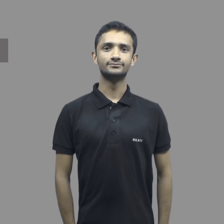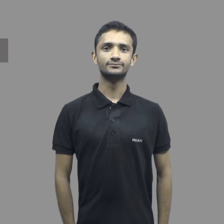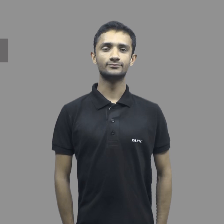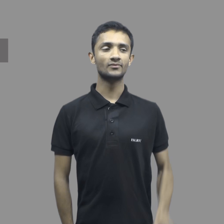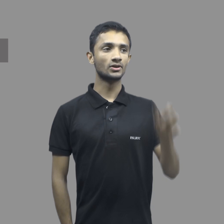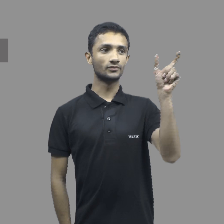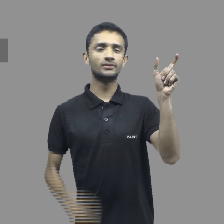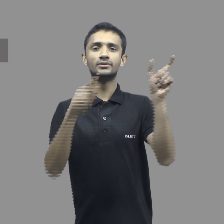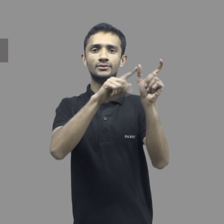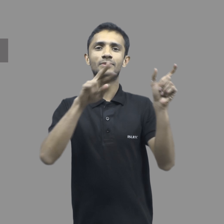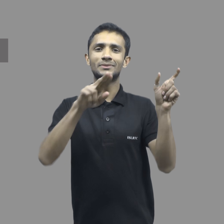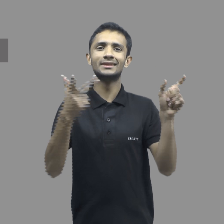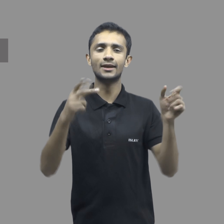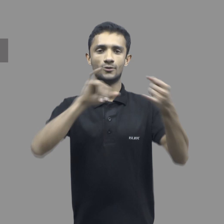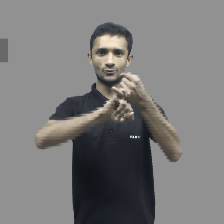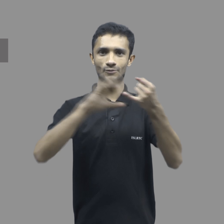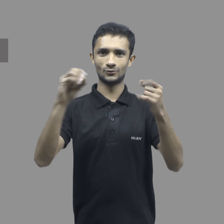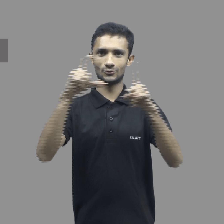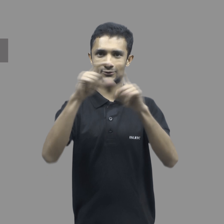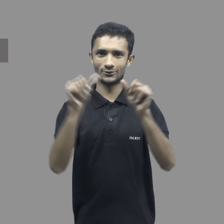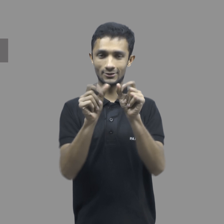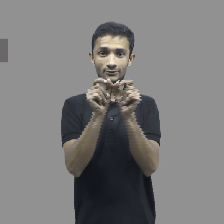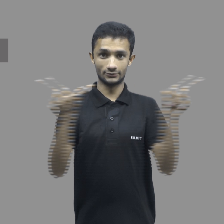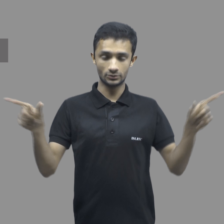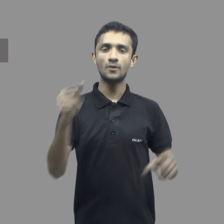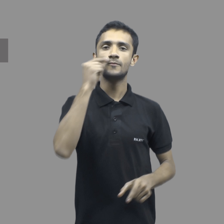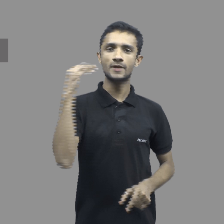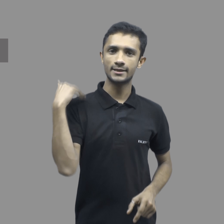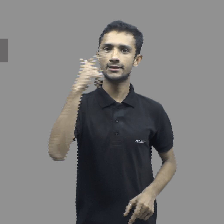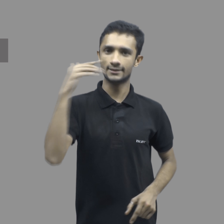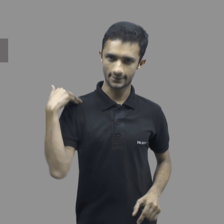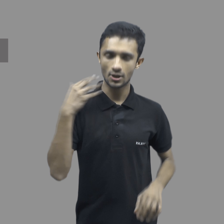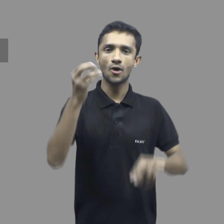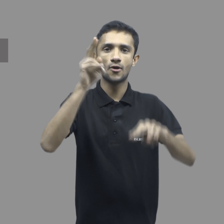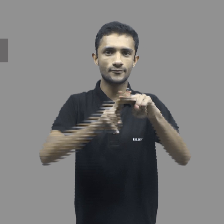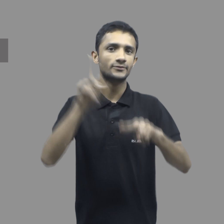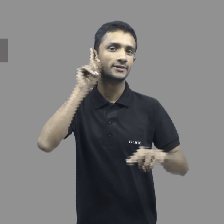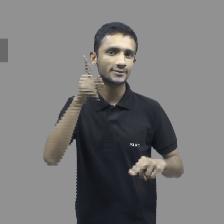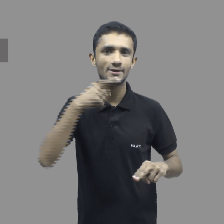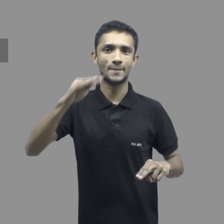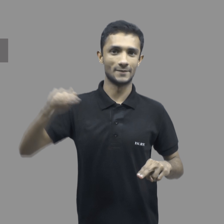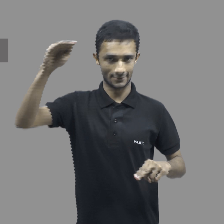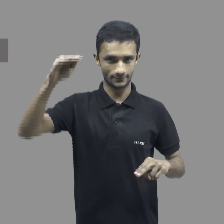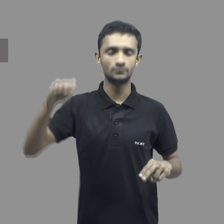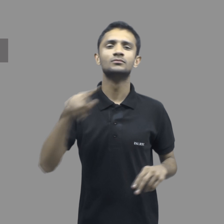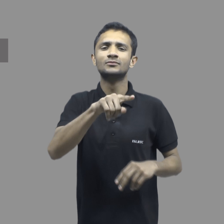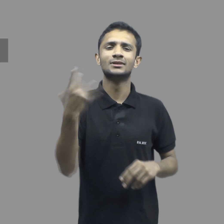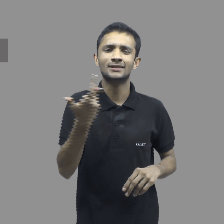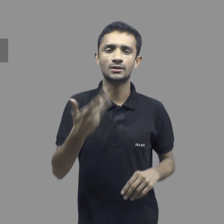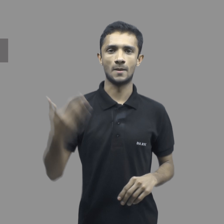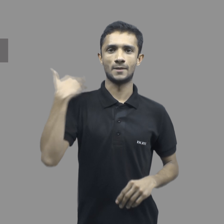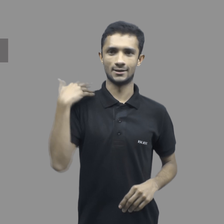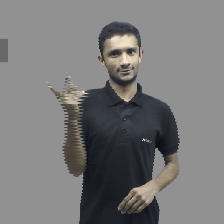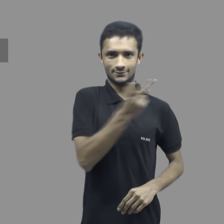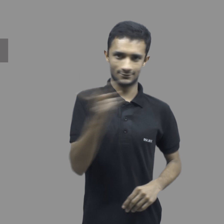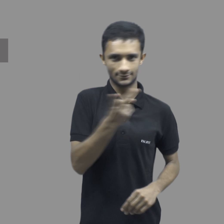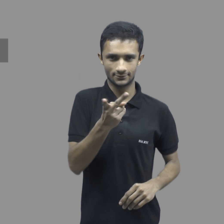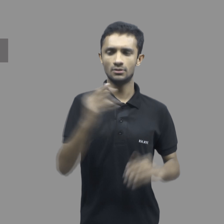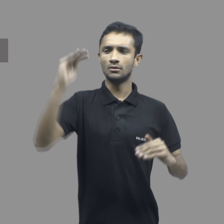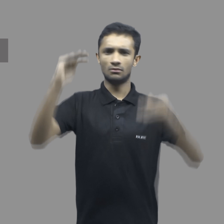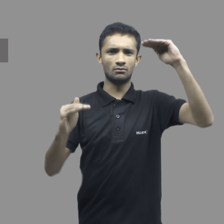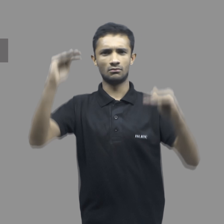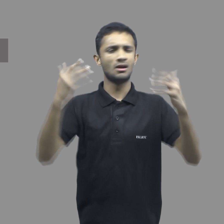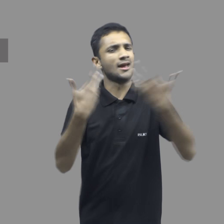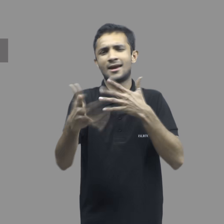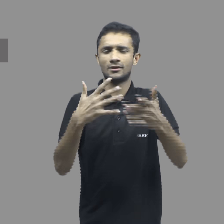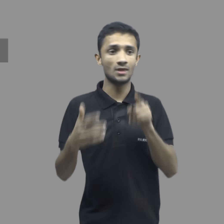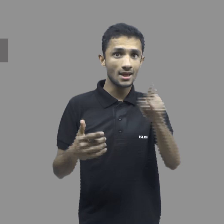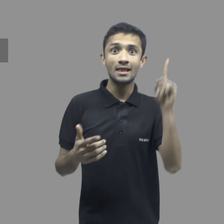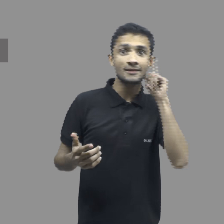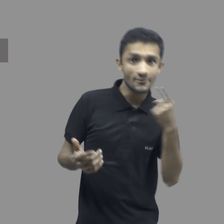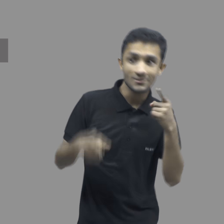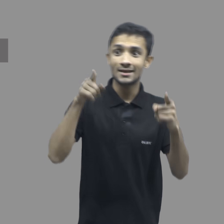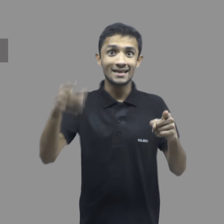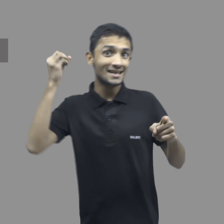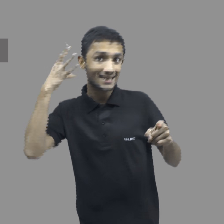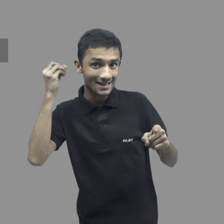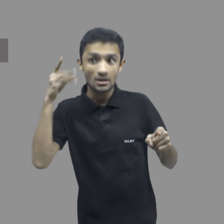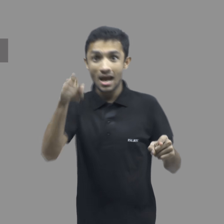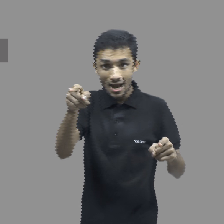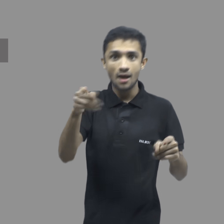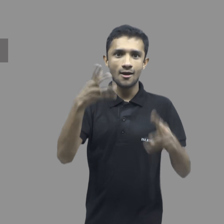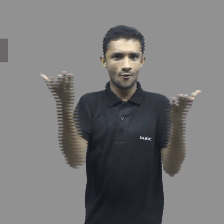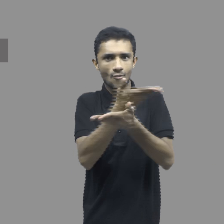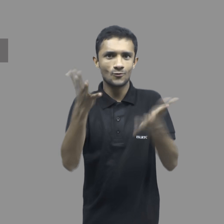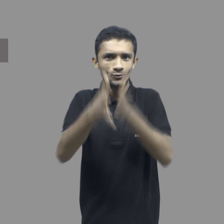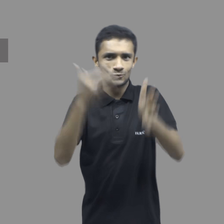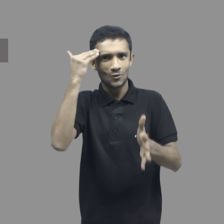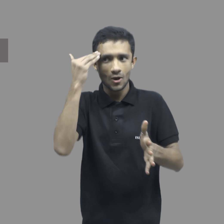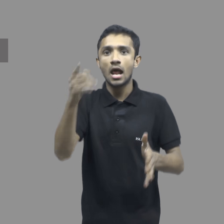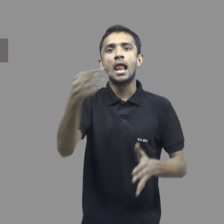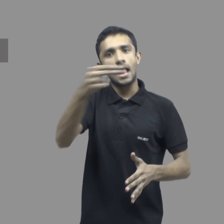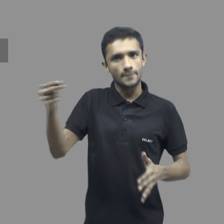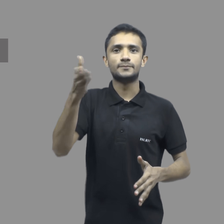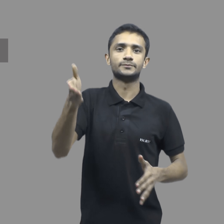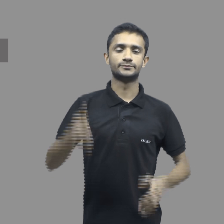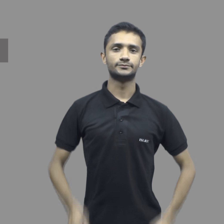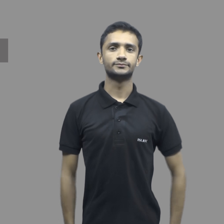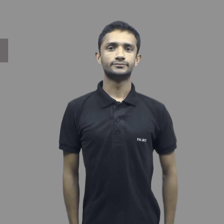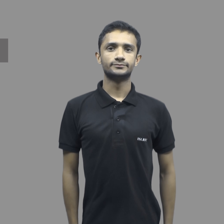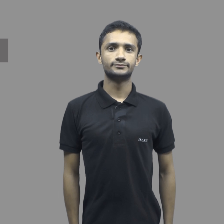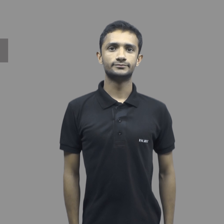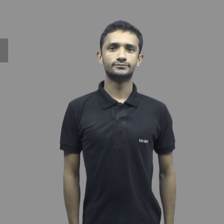Soda